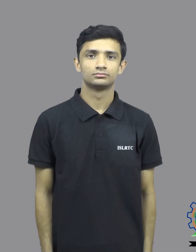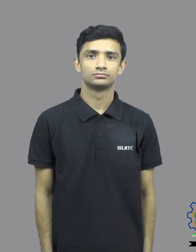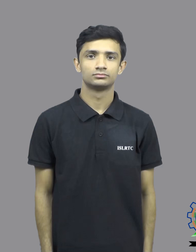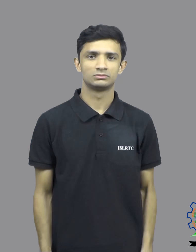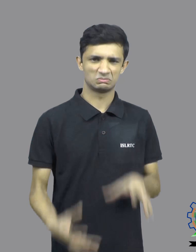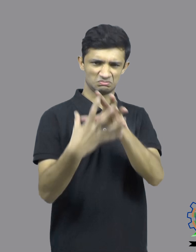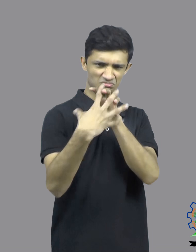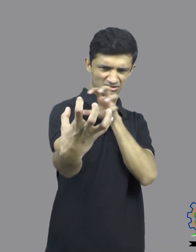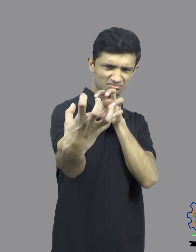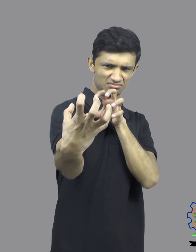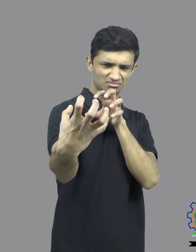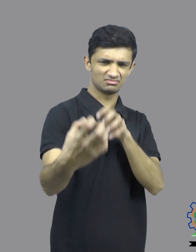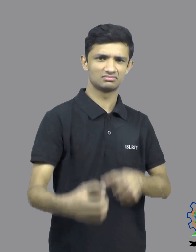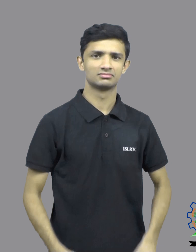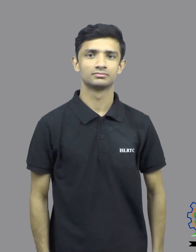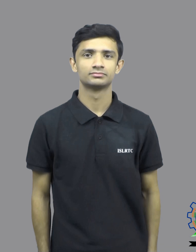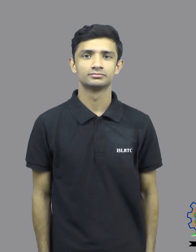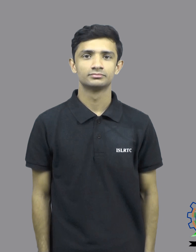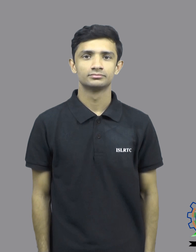Enemy